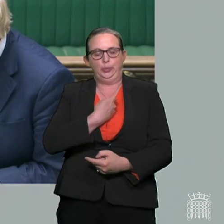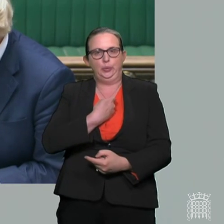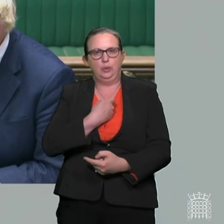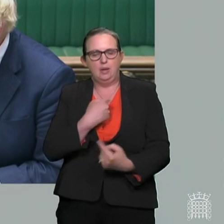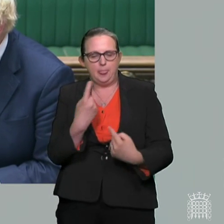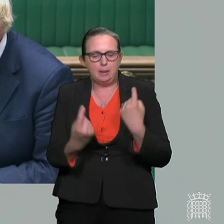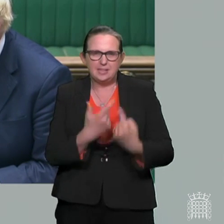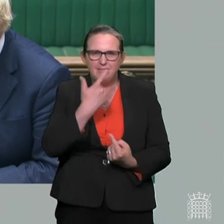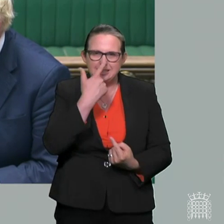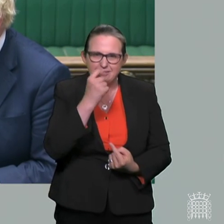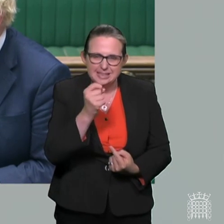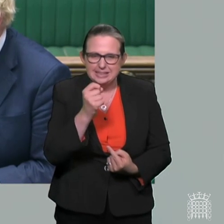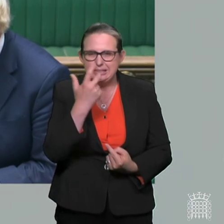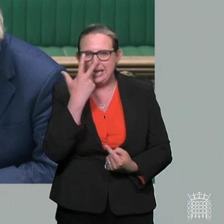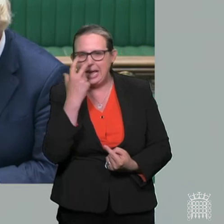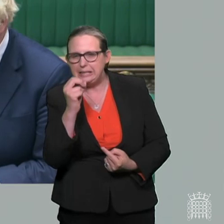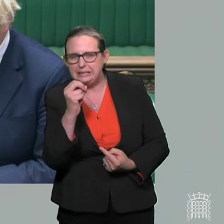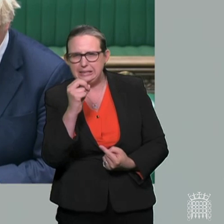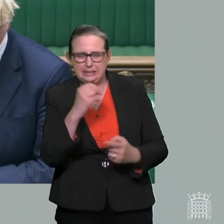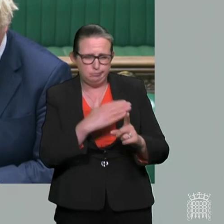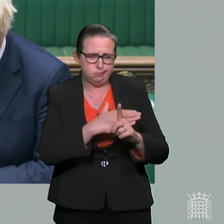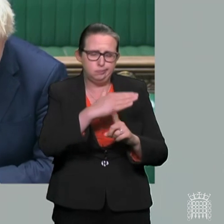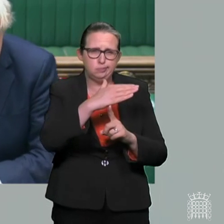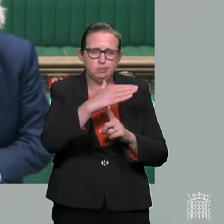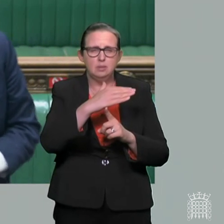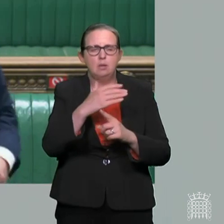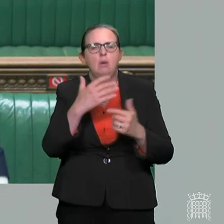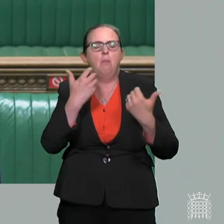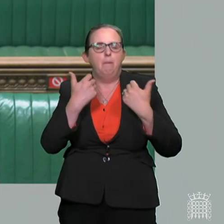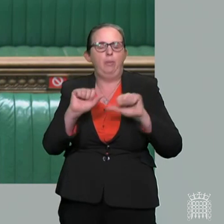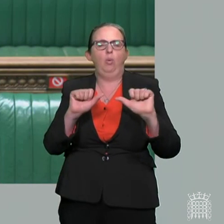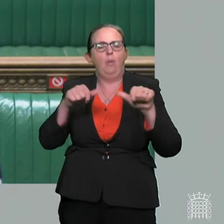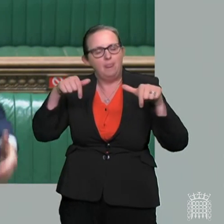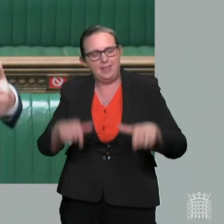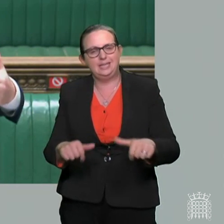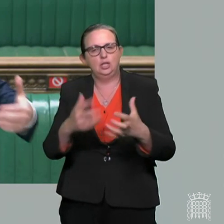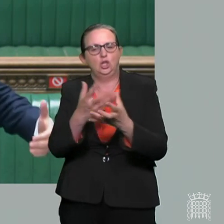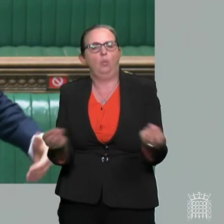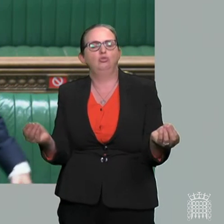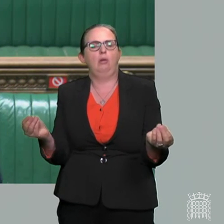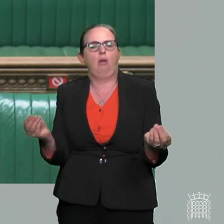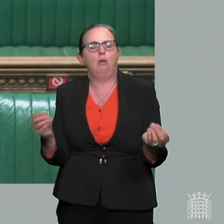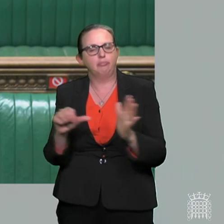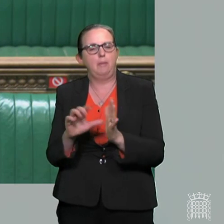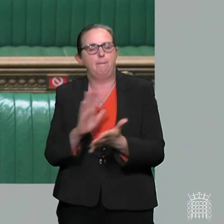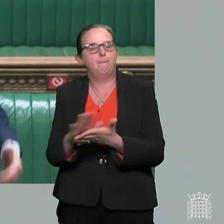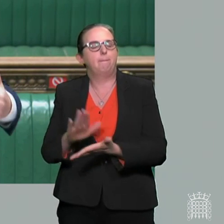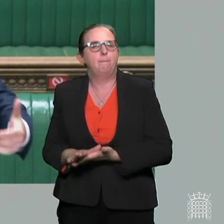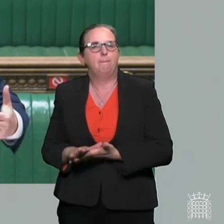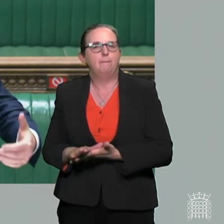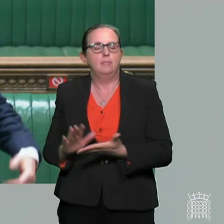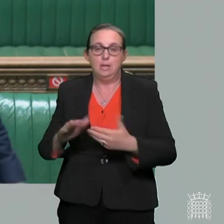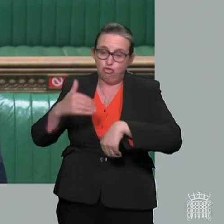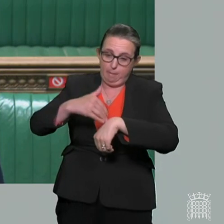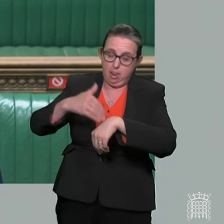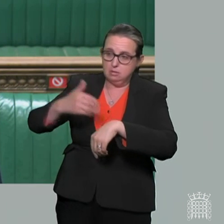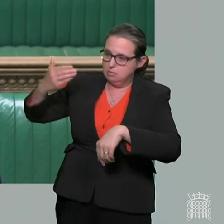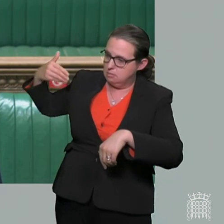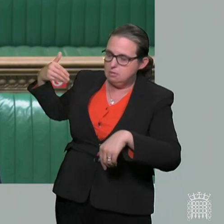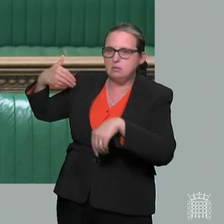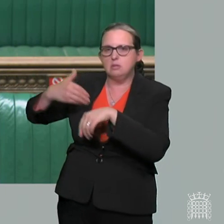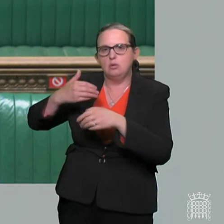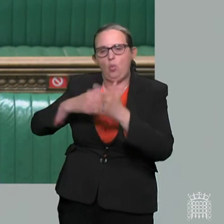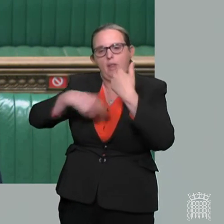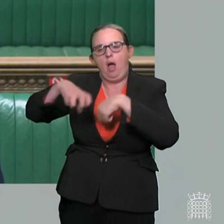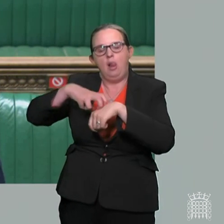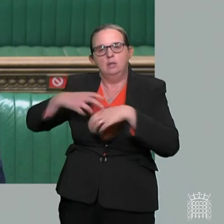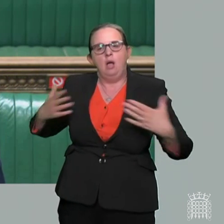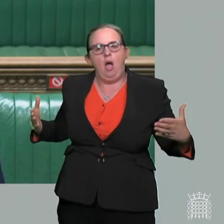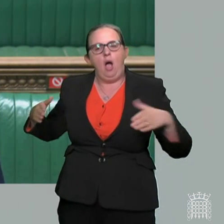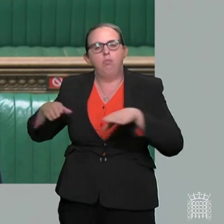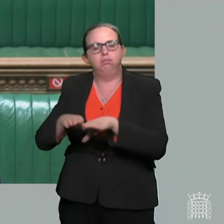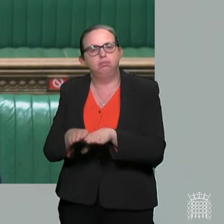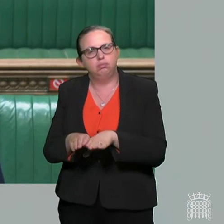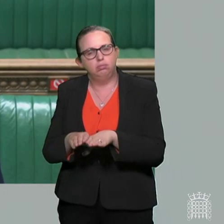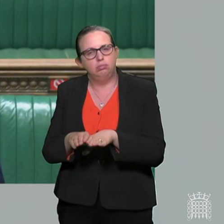We are finally bringing forward a solution to this problem to enable the Province of Northern Ireland to draw a line under the troubles and to enable the people of Northern Ireland to move forward.